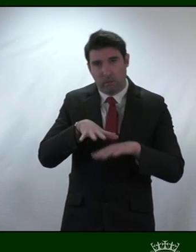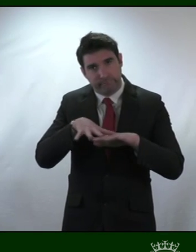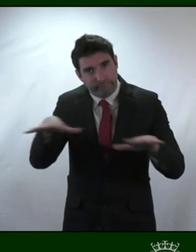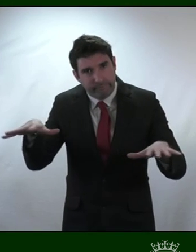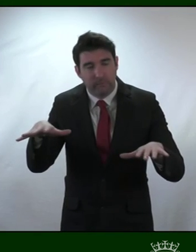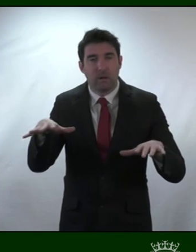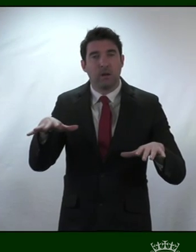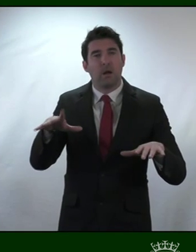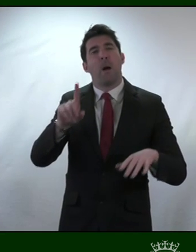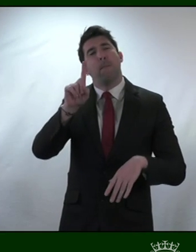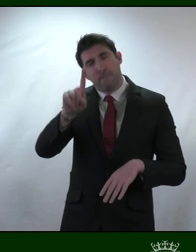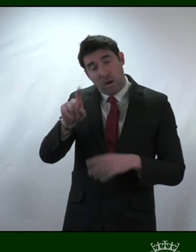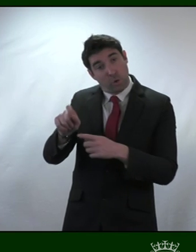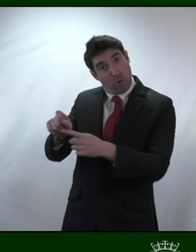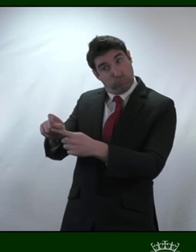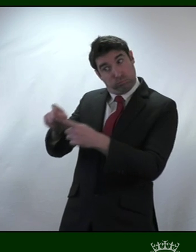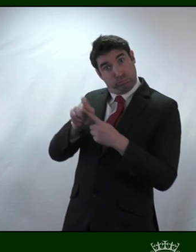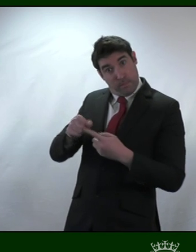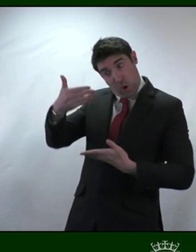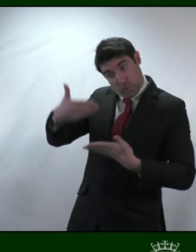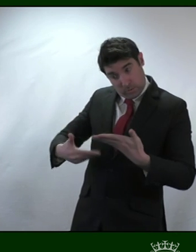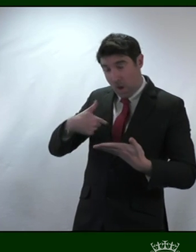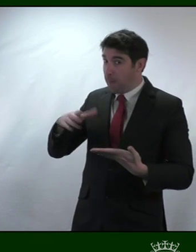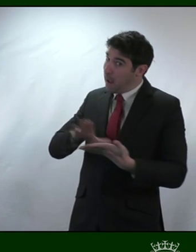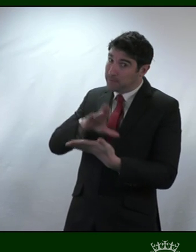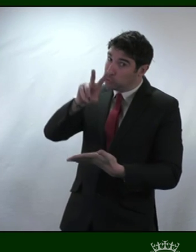I am more than happy to look at the proposals made by the hon.